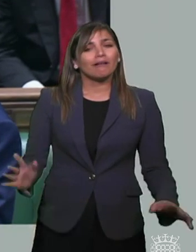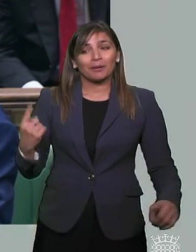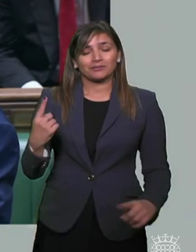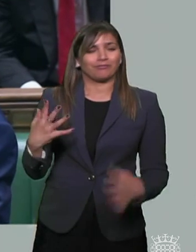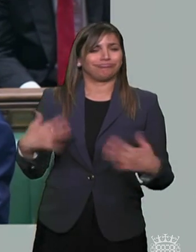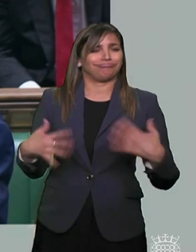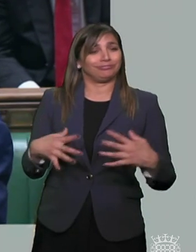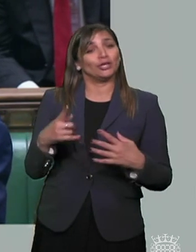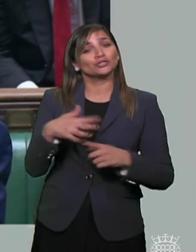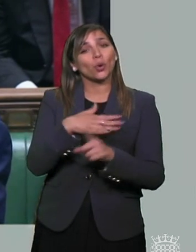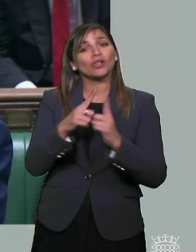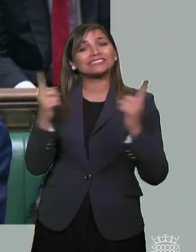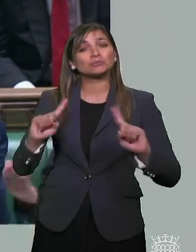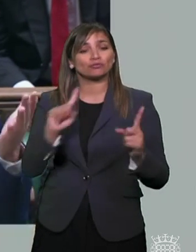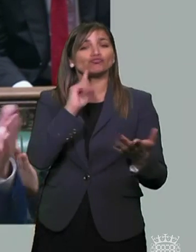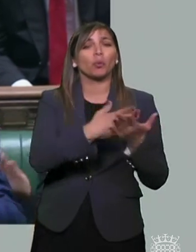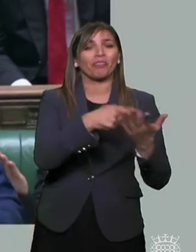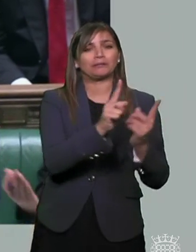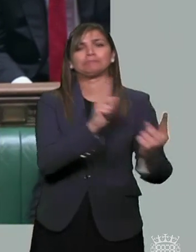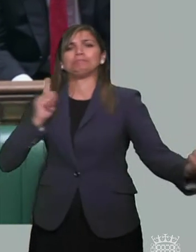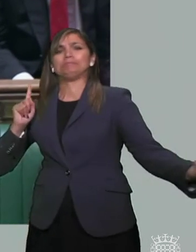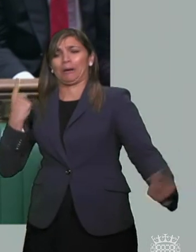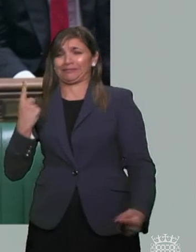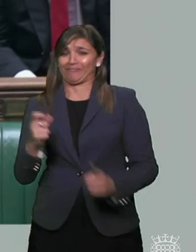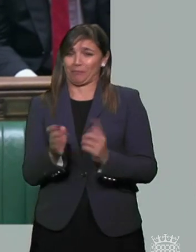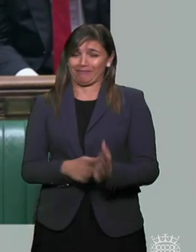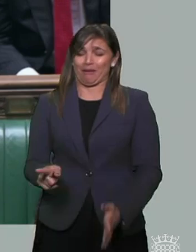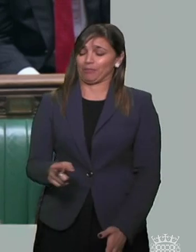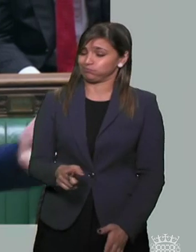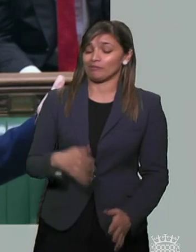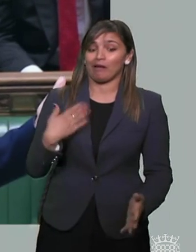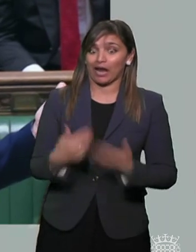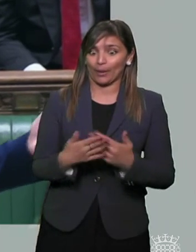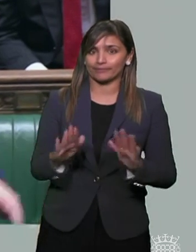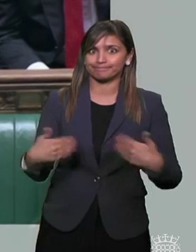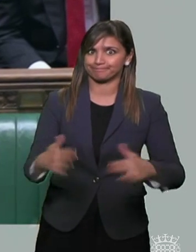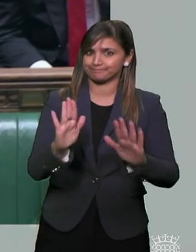I do not know where to start. We had better press on.